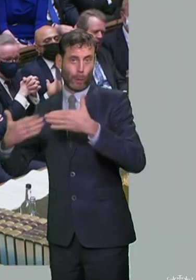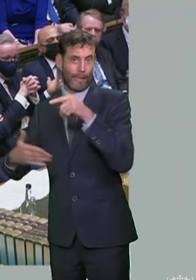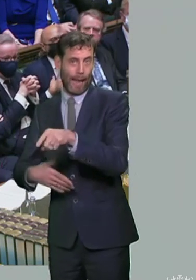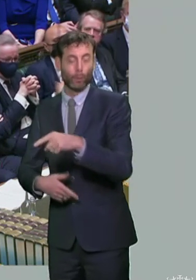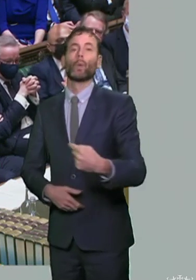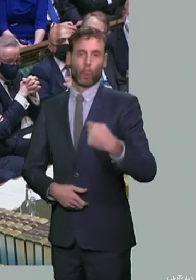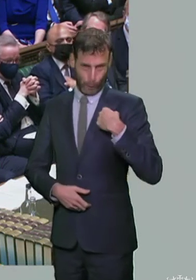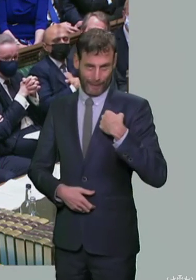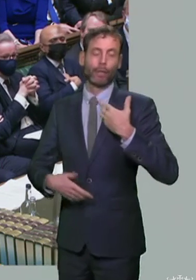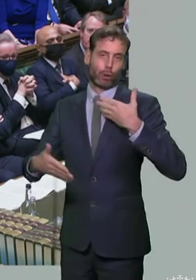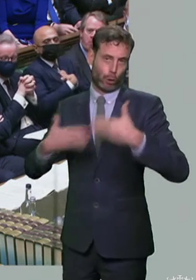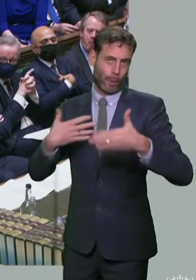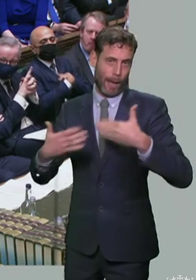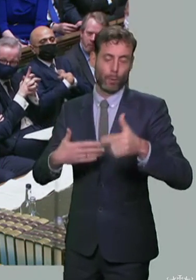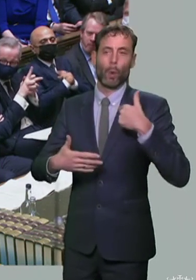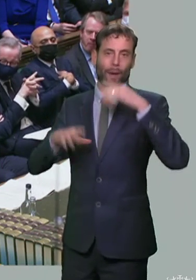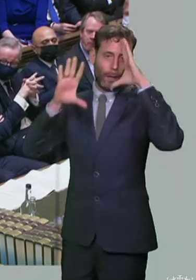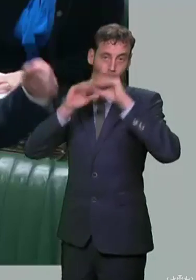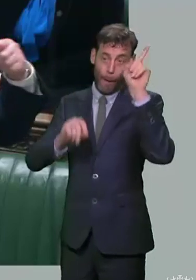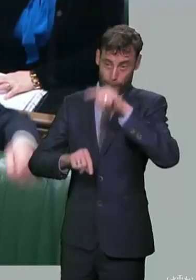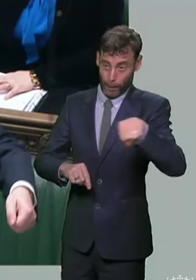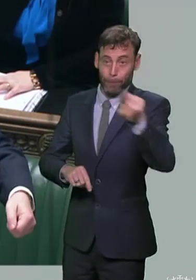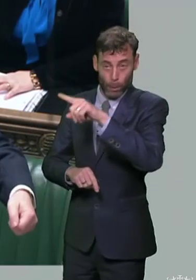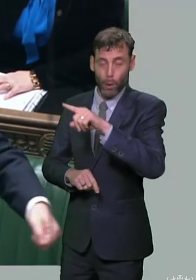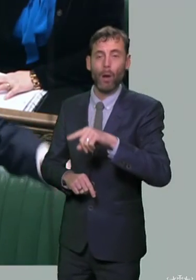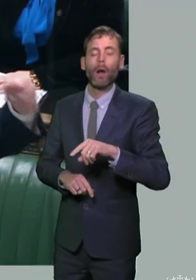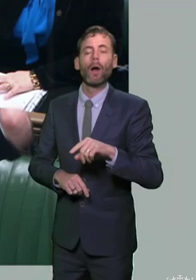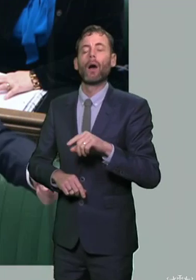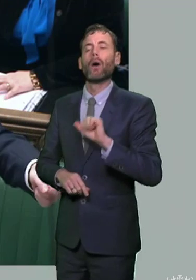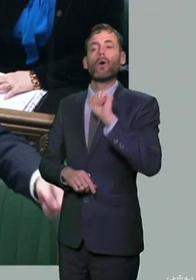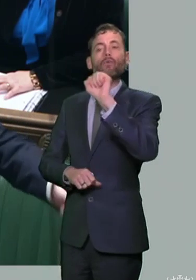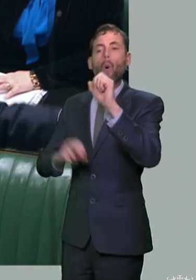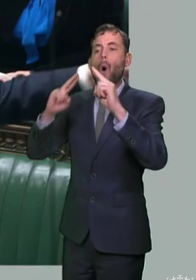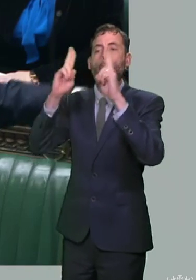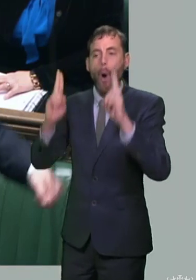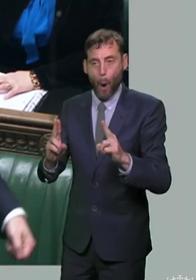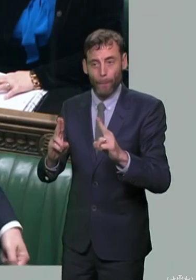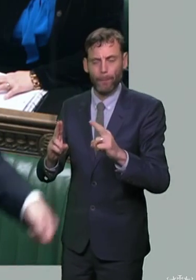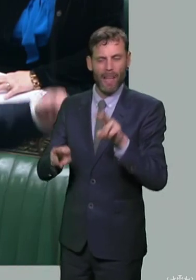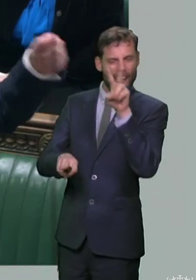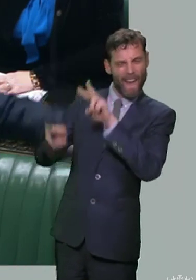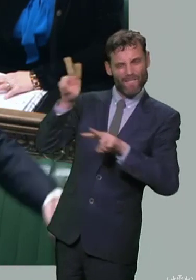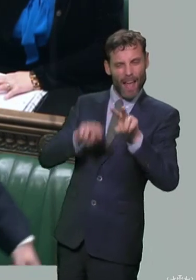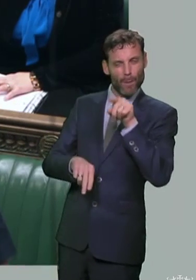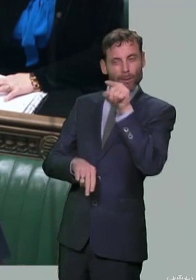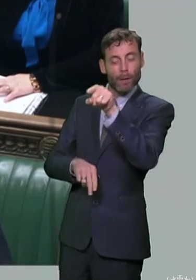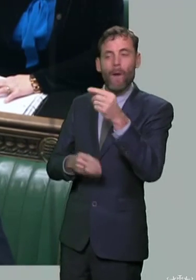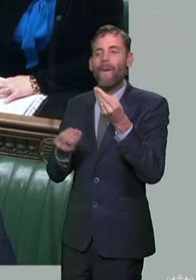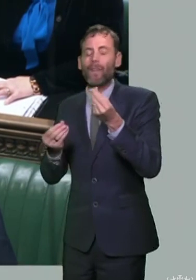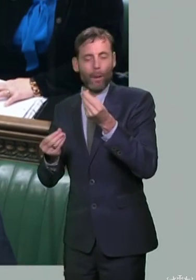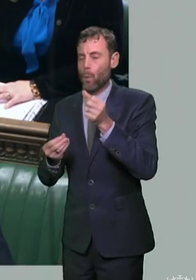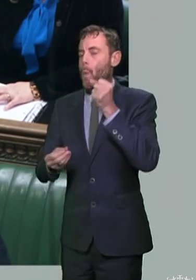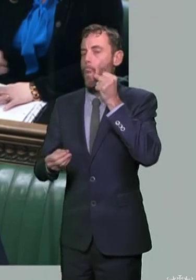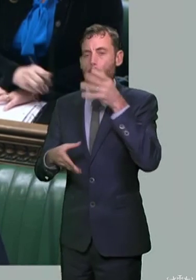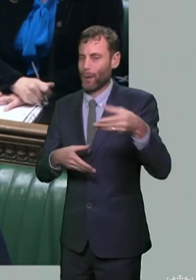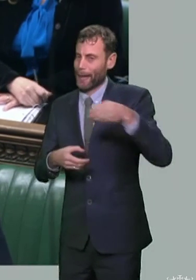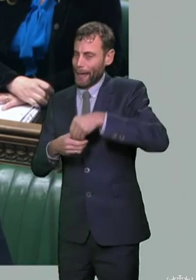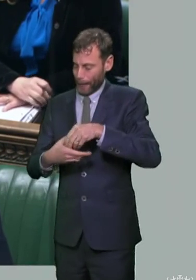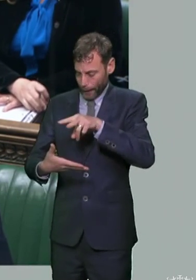We are saying to the people of this country that we will disregard their home as part of their assets if they and their spouse are living in it.